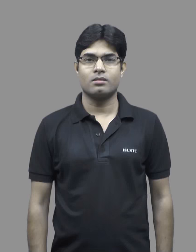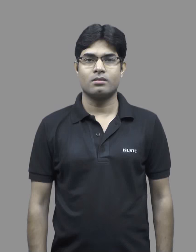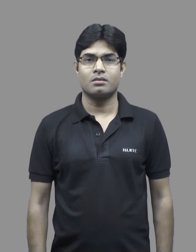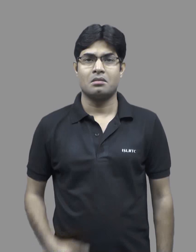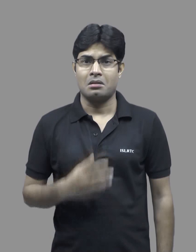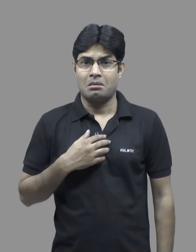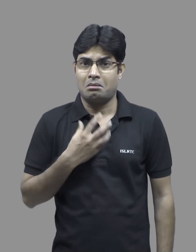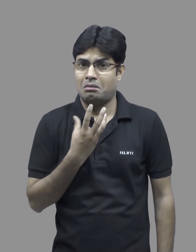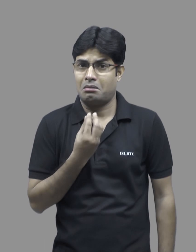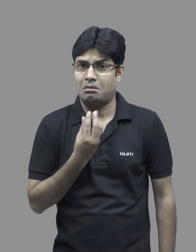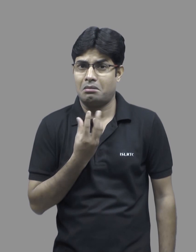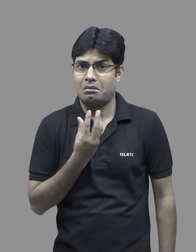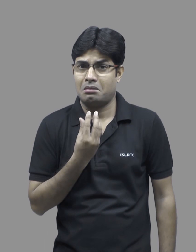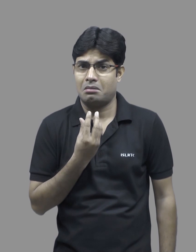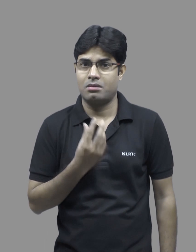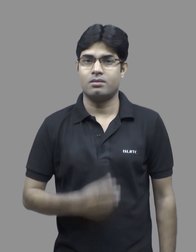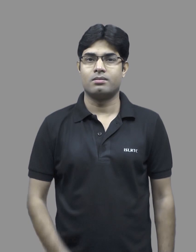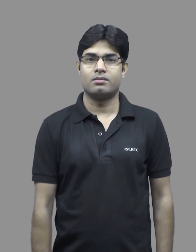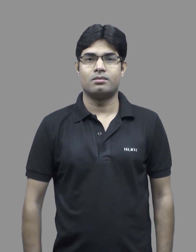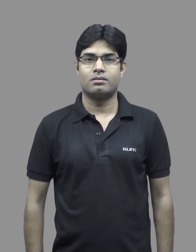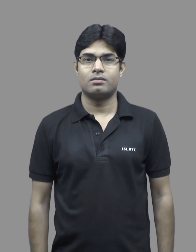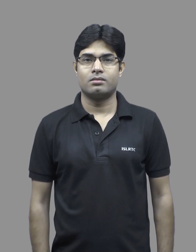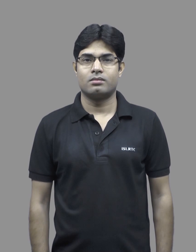Afraid Scared